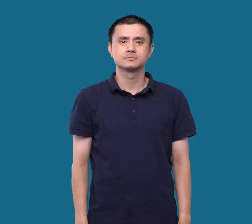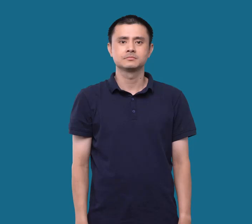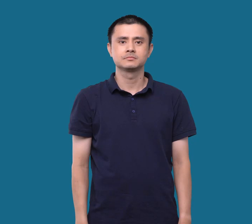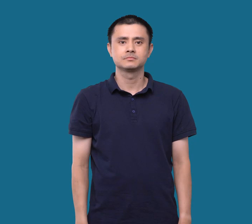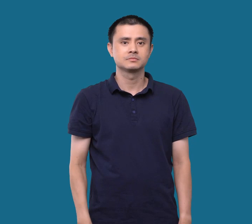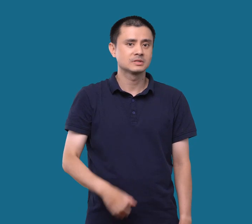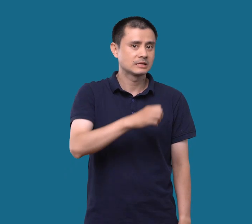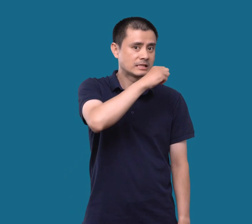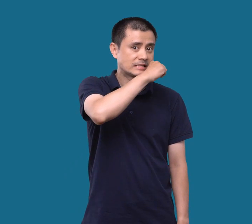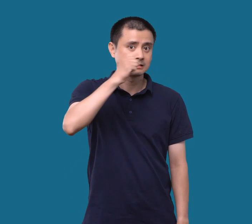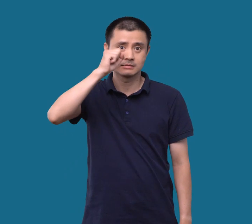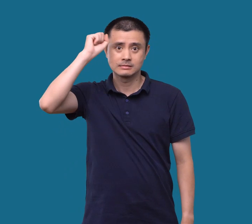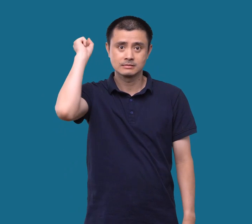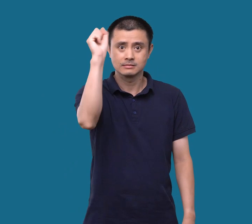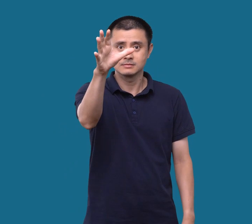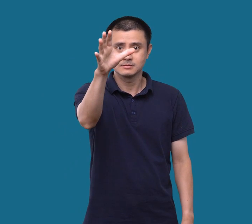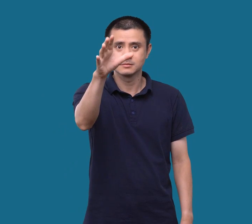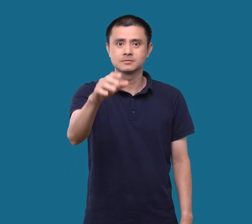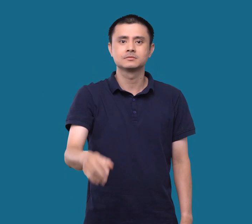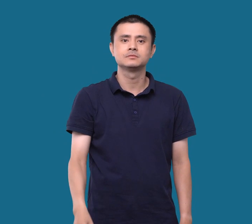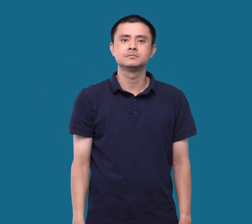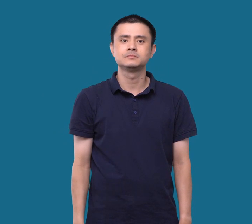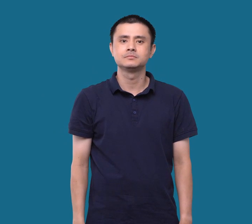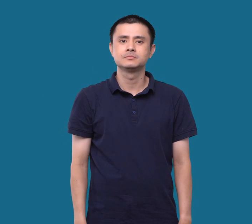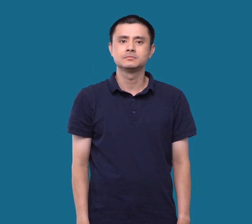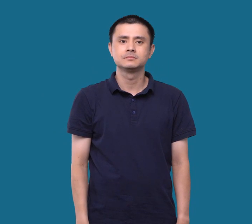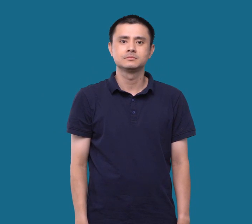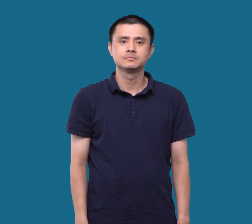lựu đạn